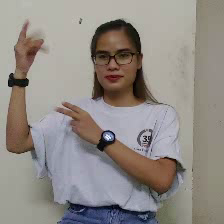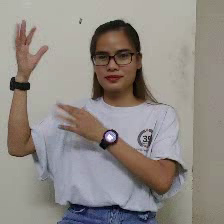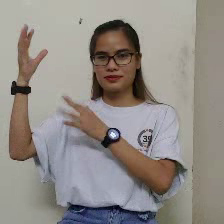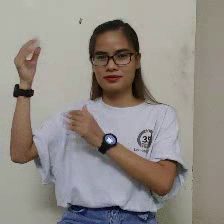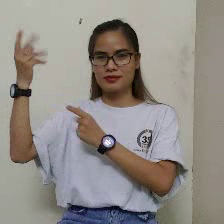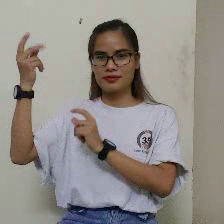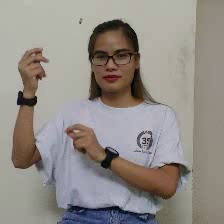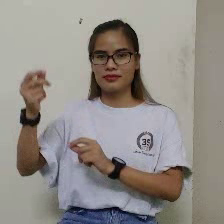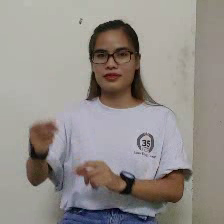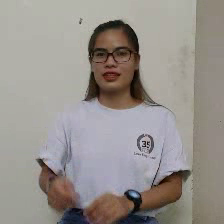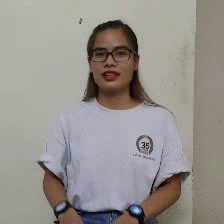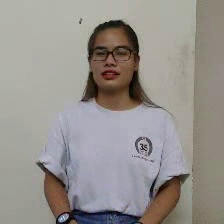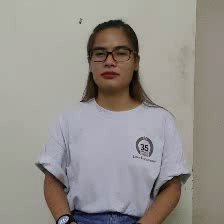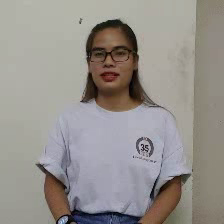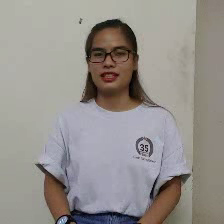Cho